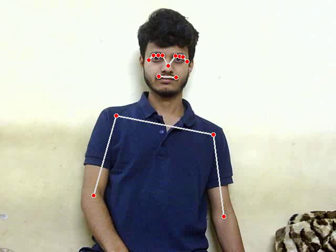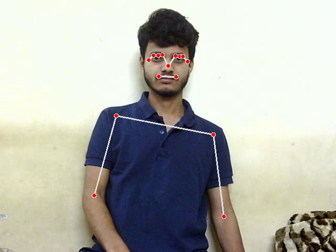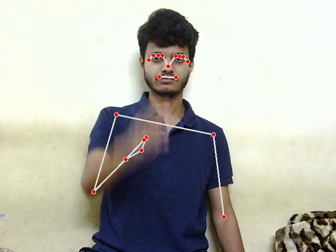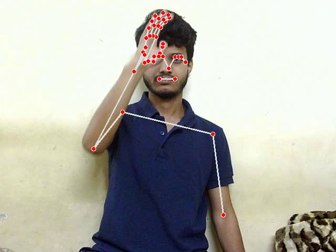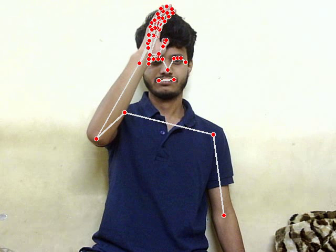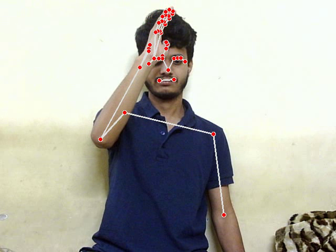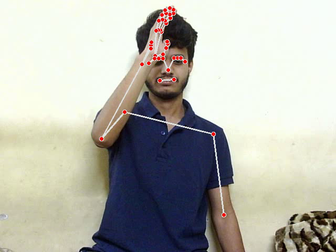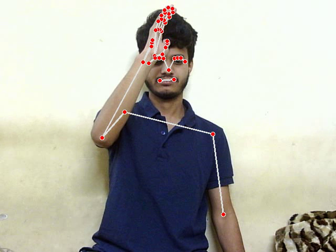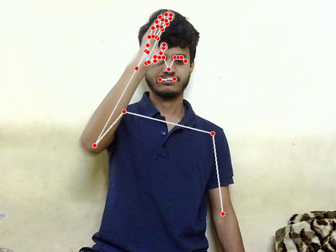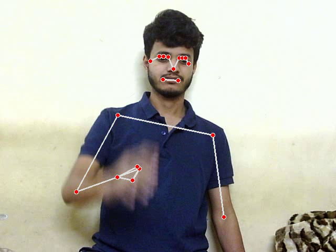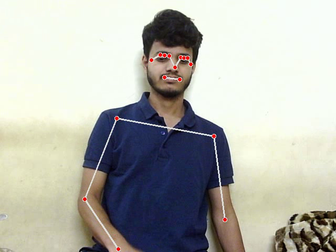father